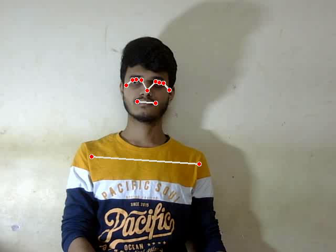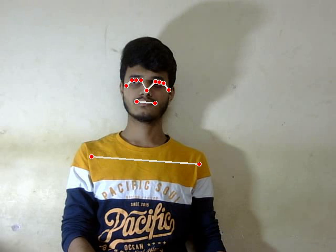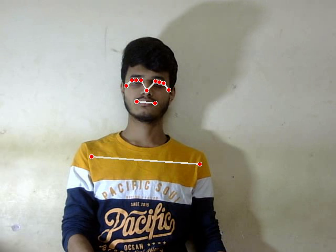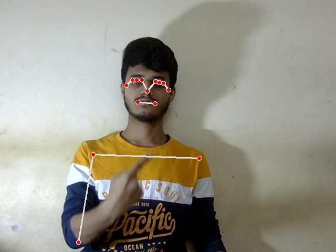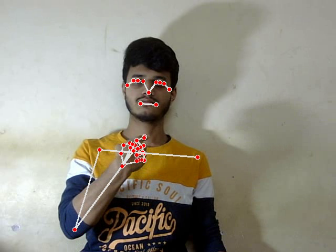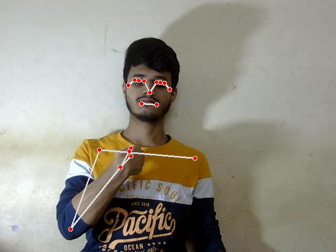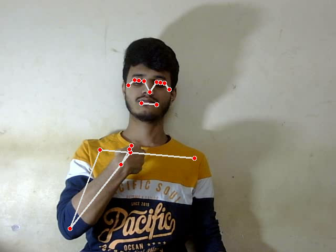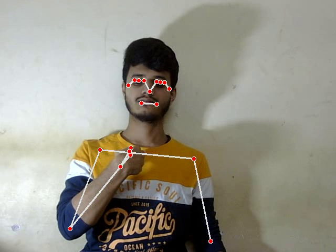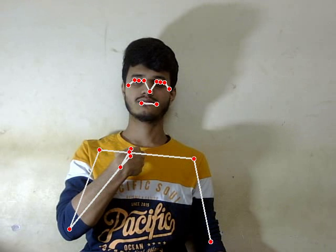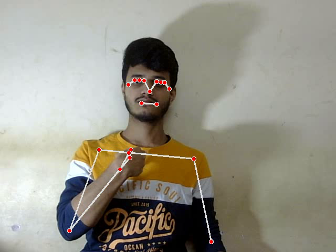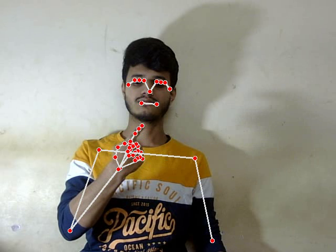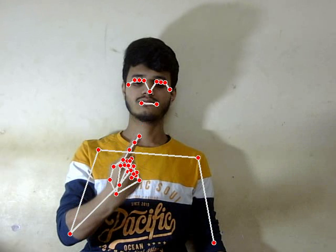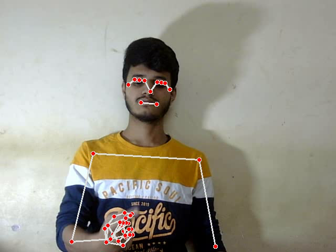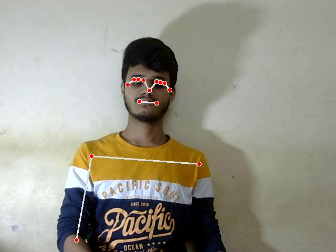I